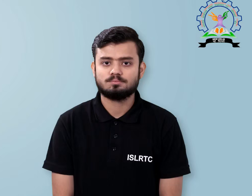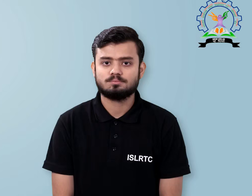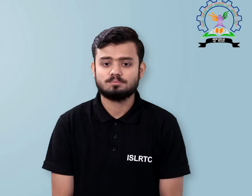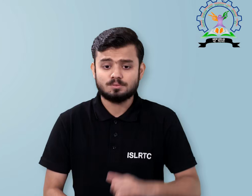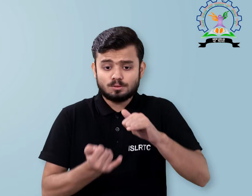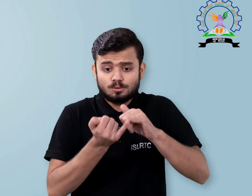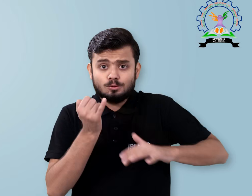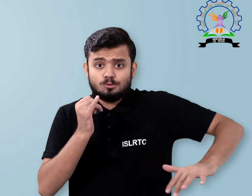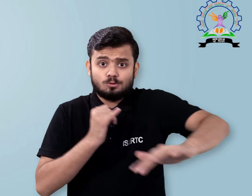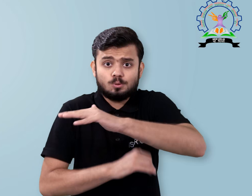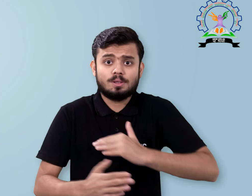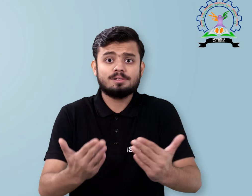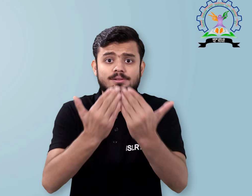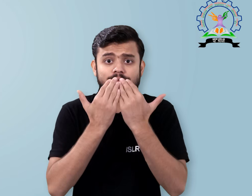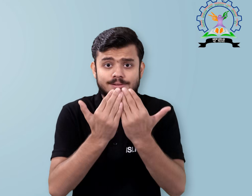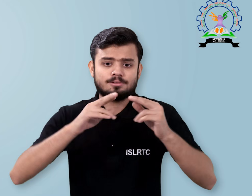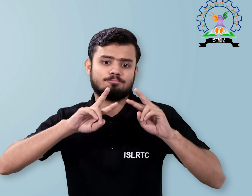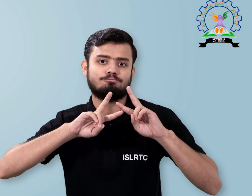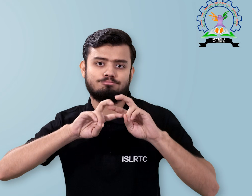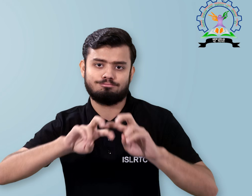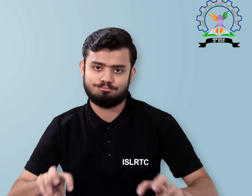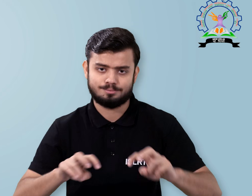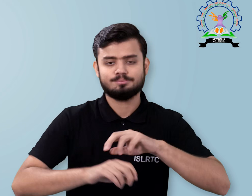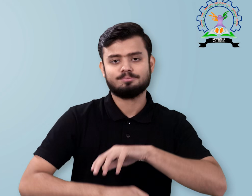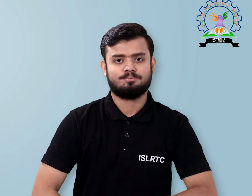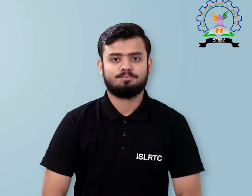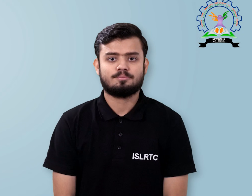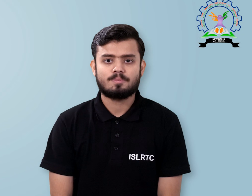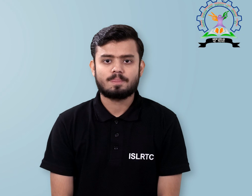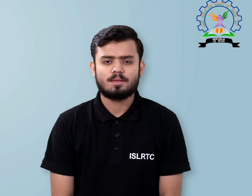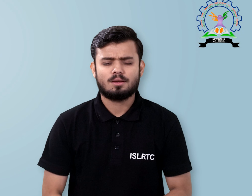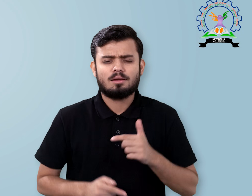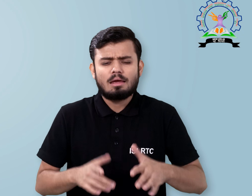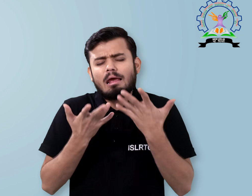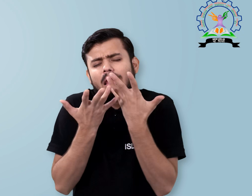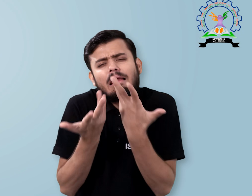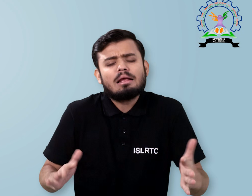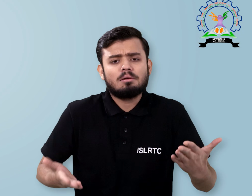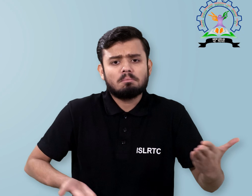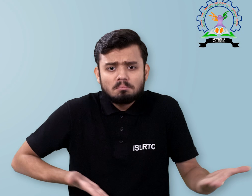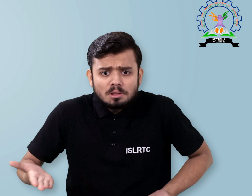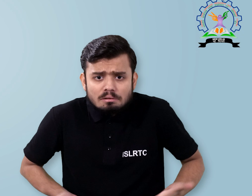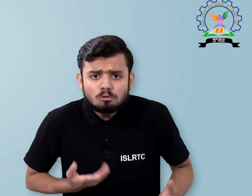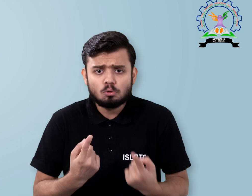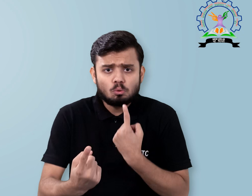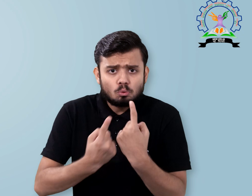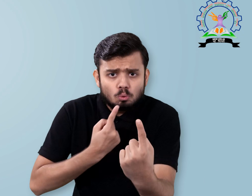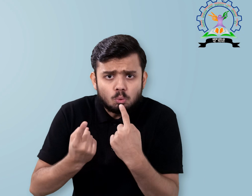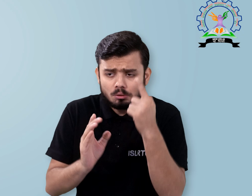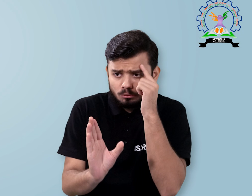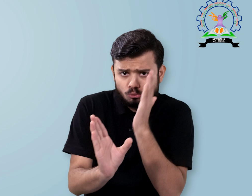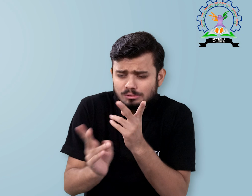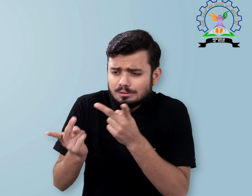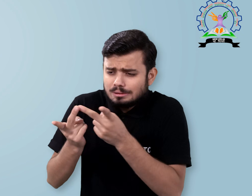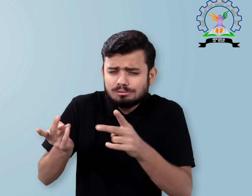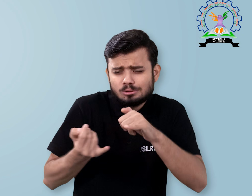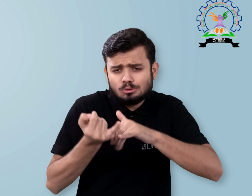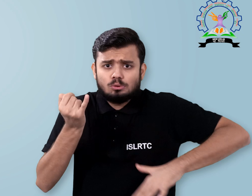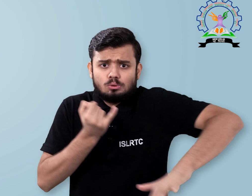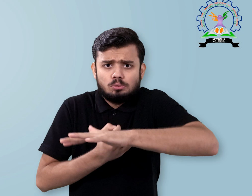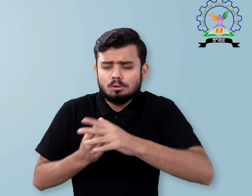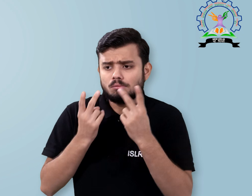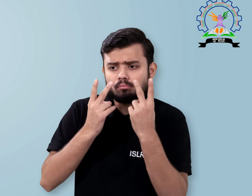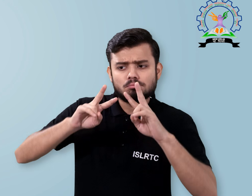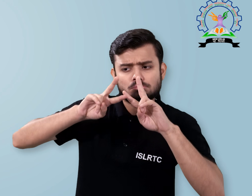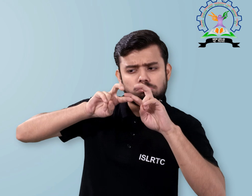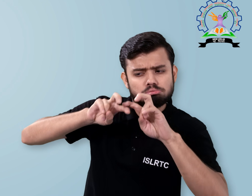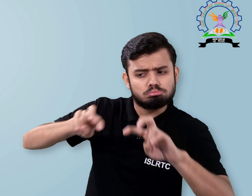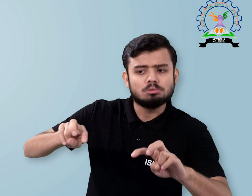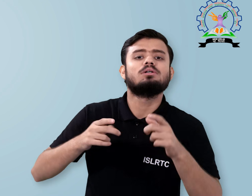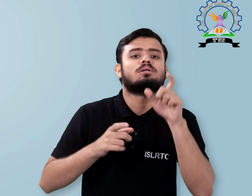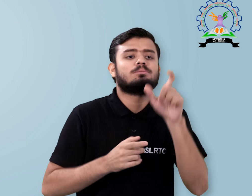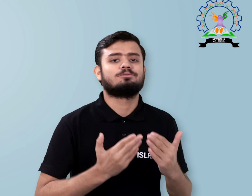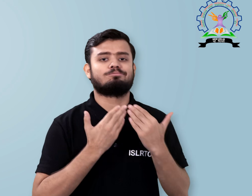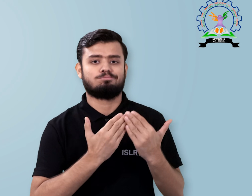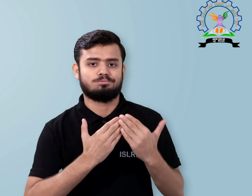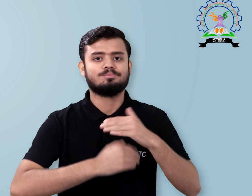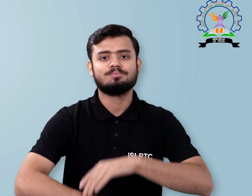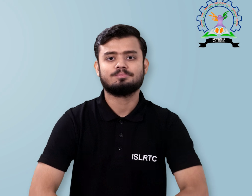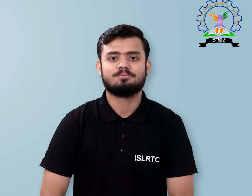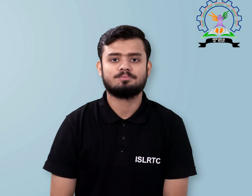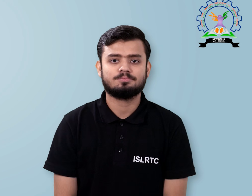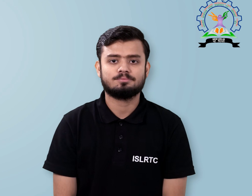Sociology The study of society and social behavior.